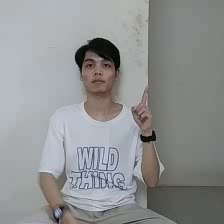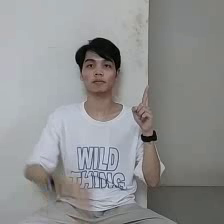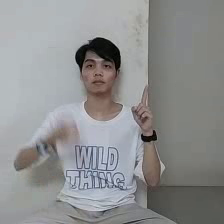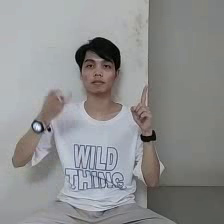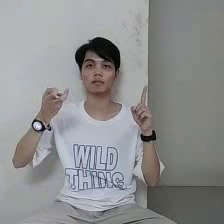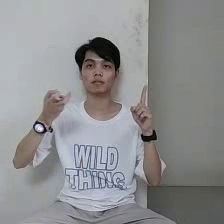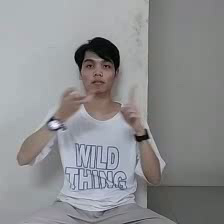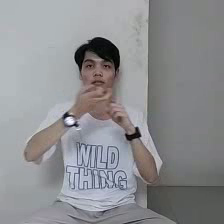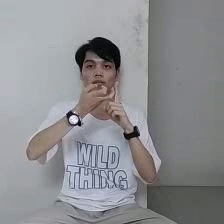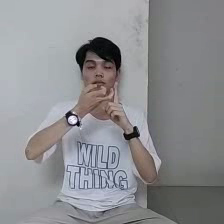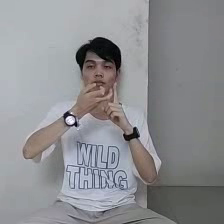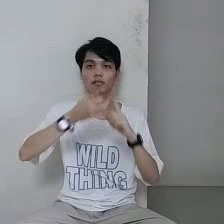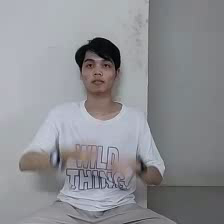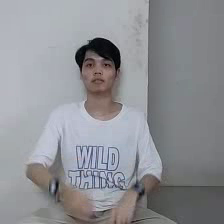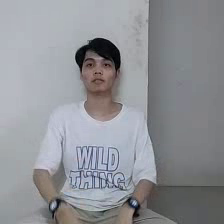Hâm mộ